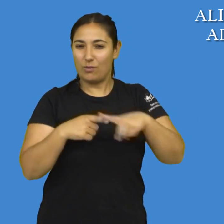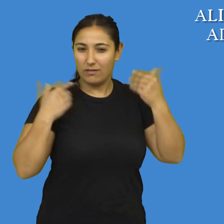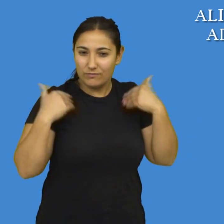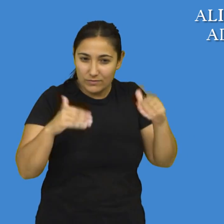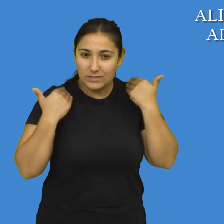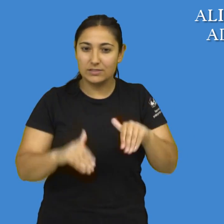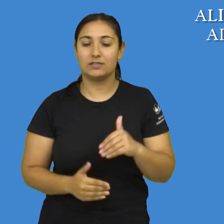ejercicio